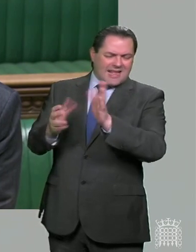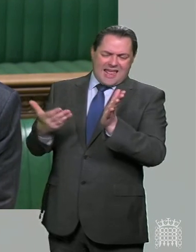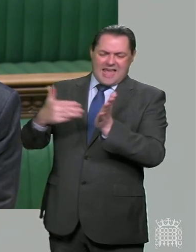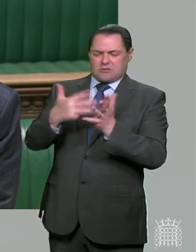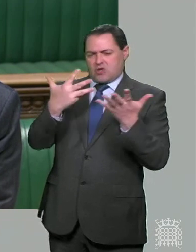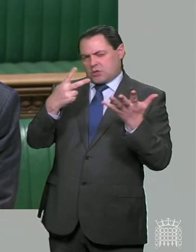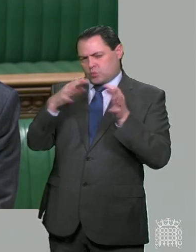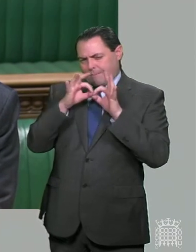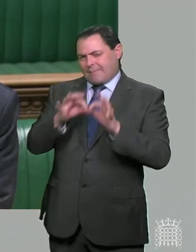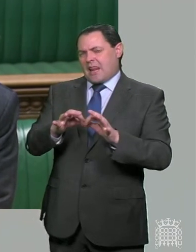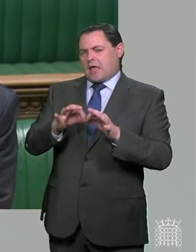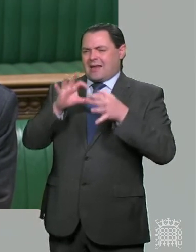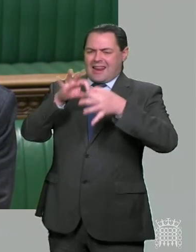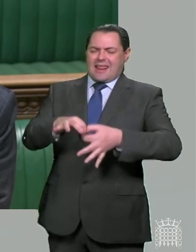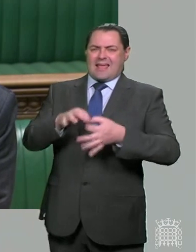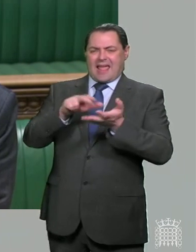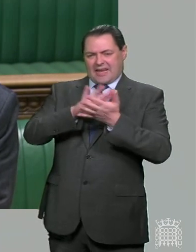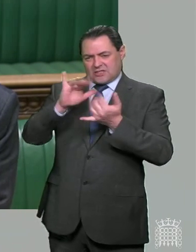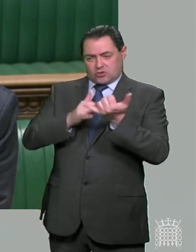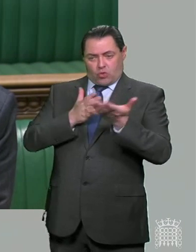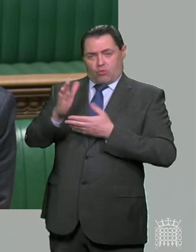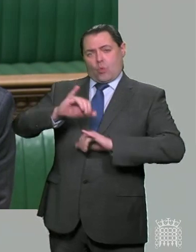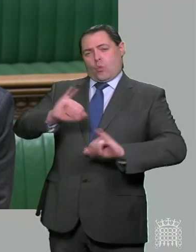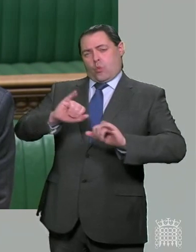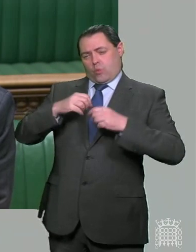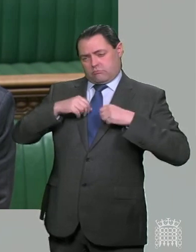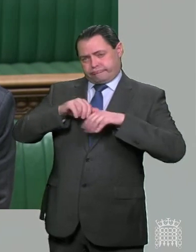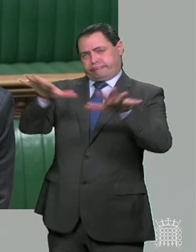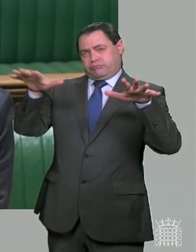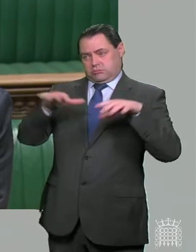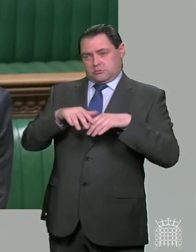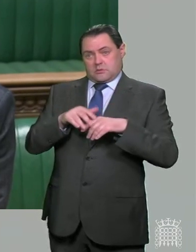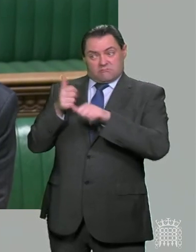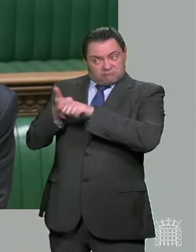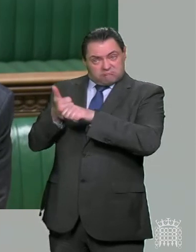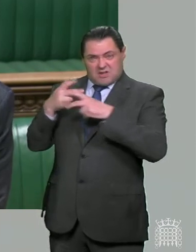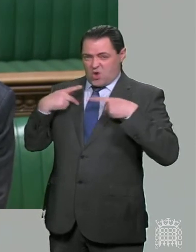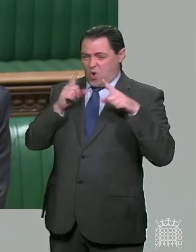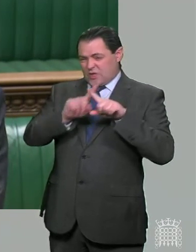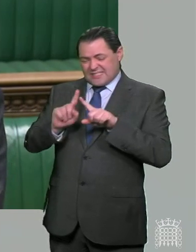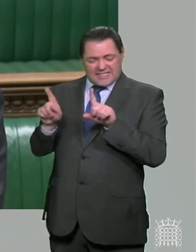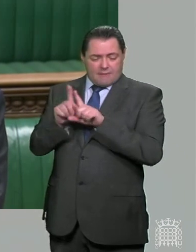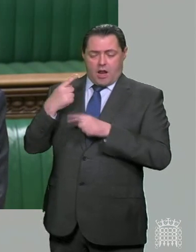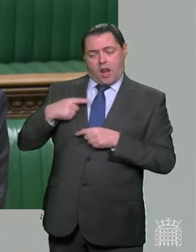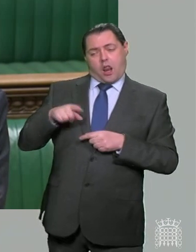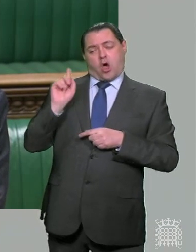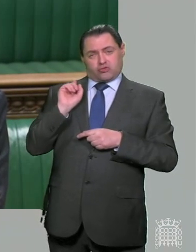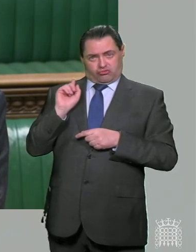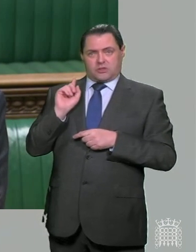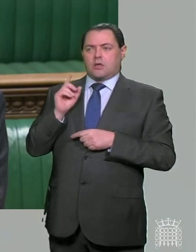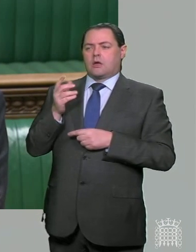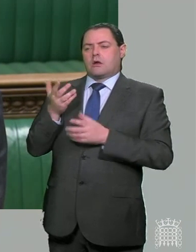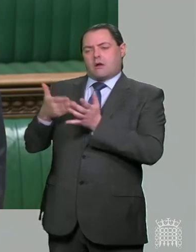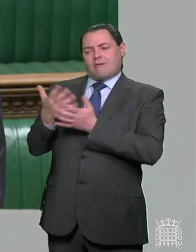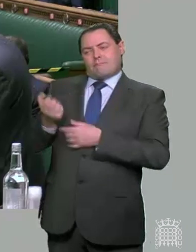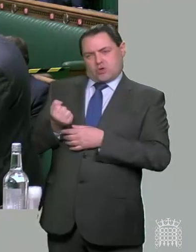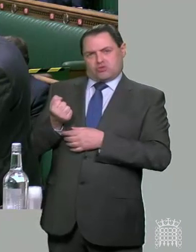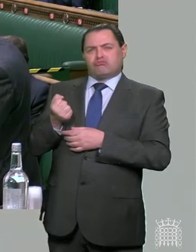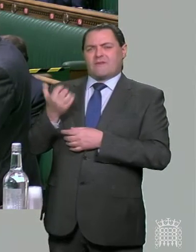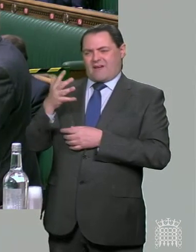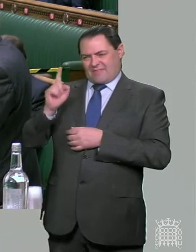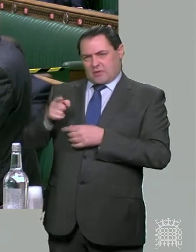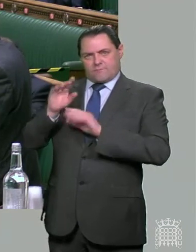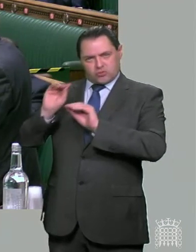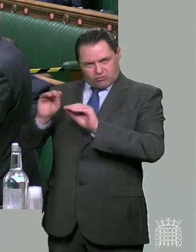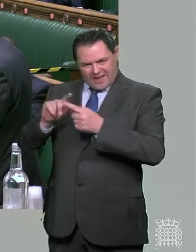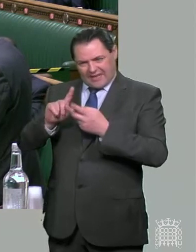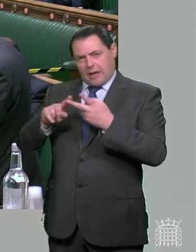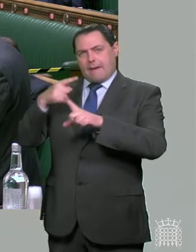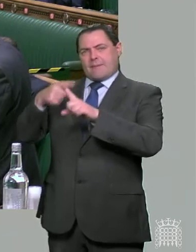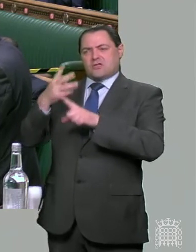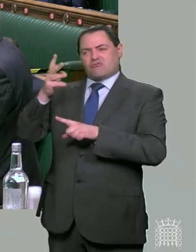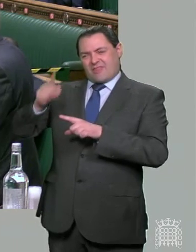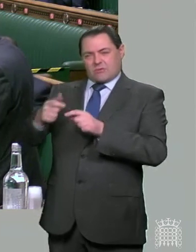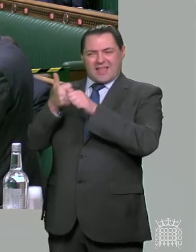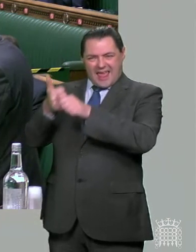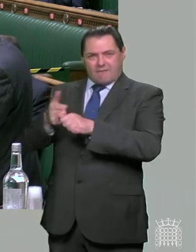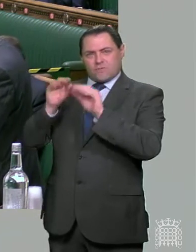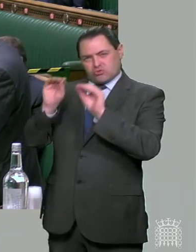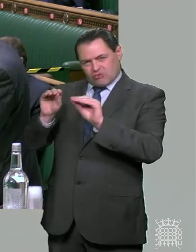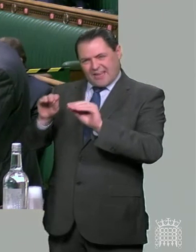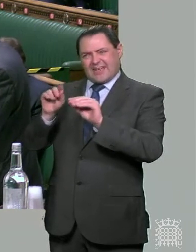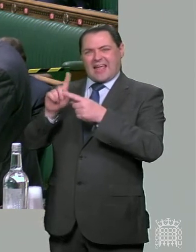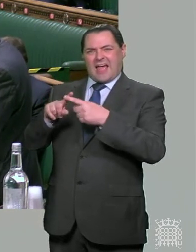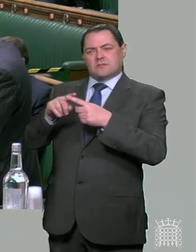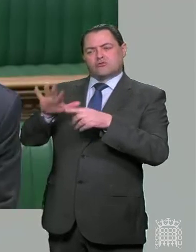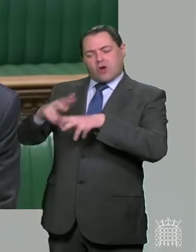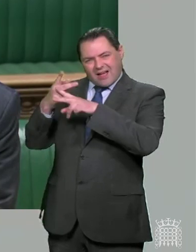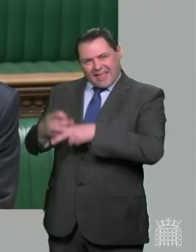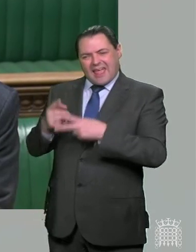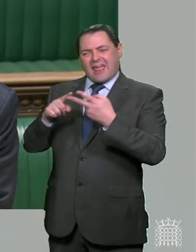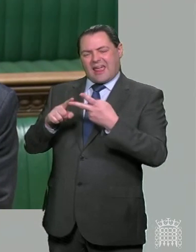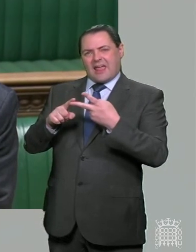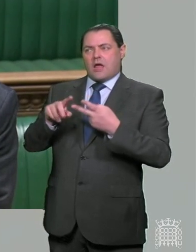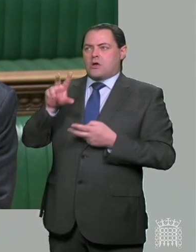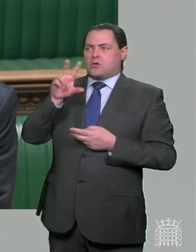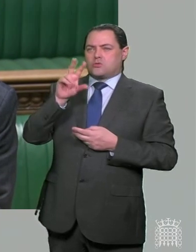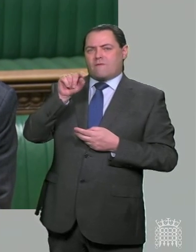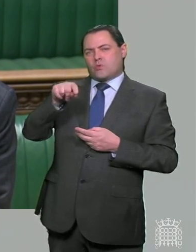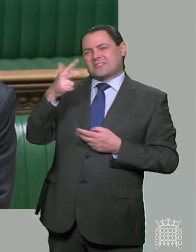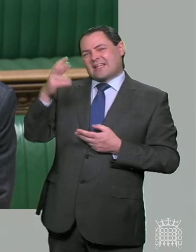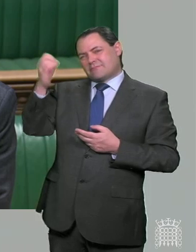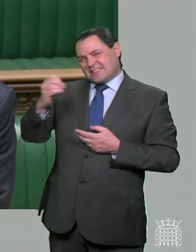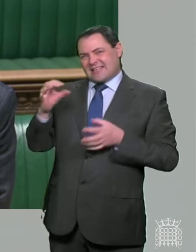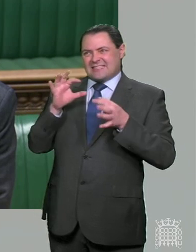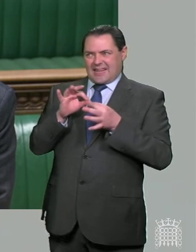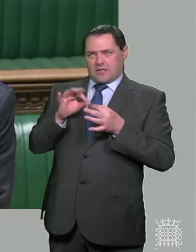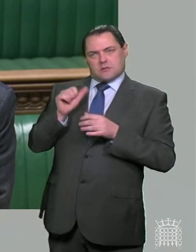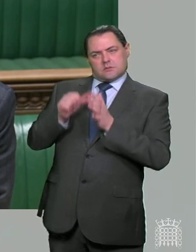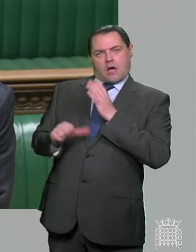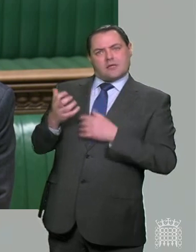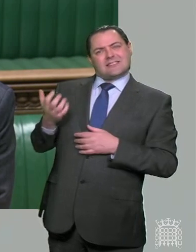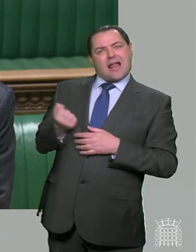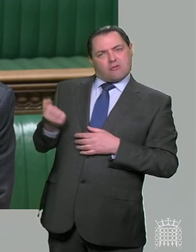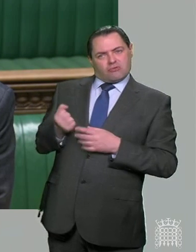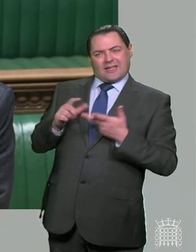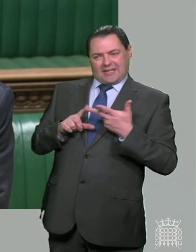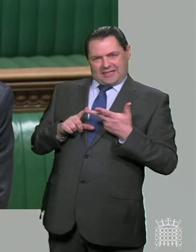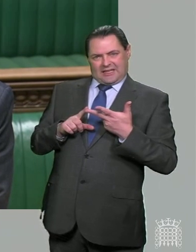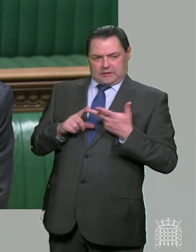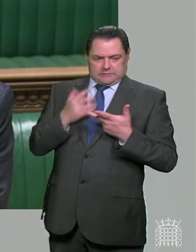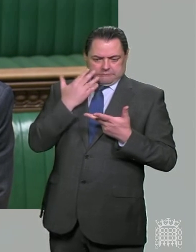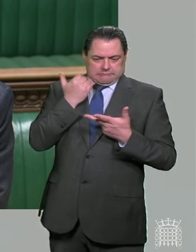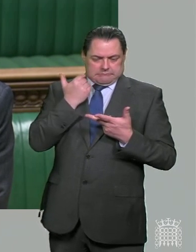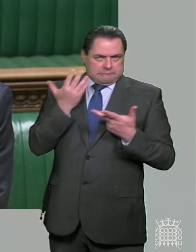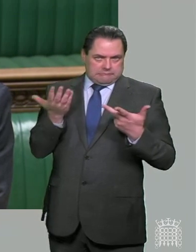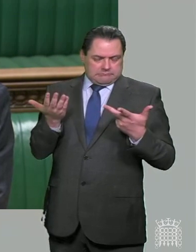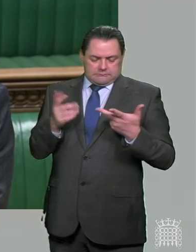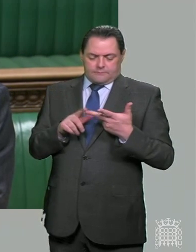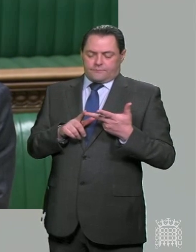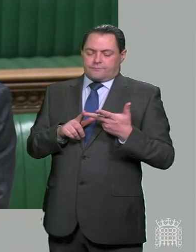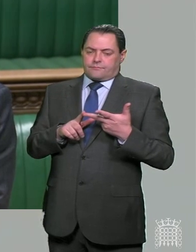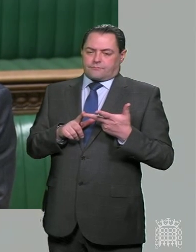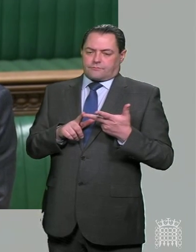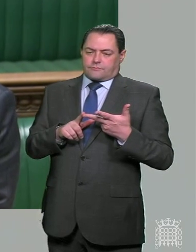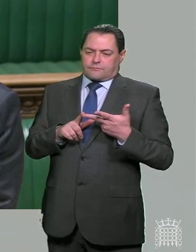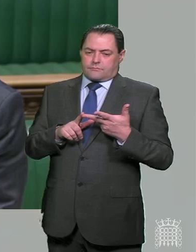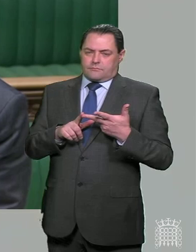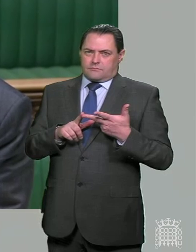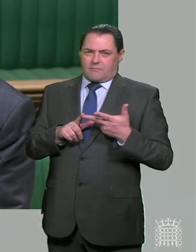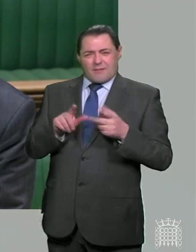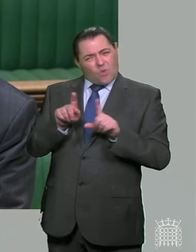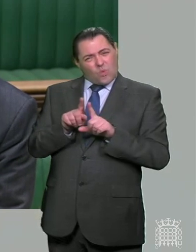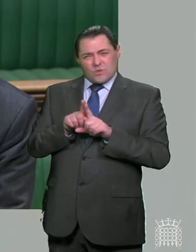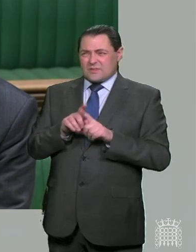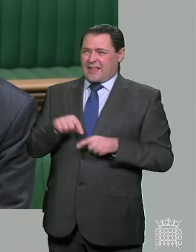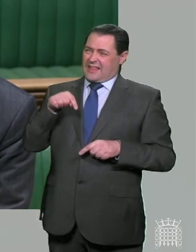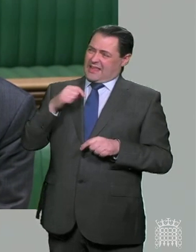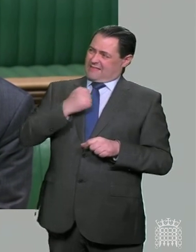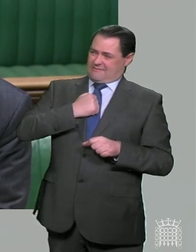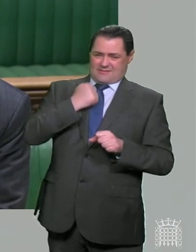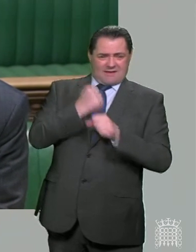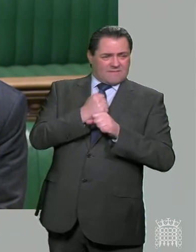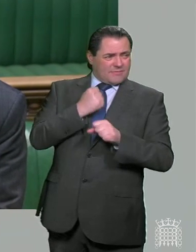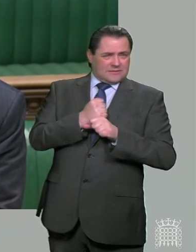To help nurses, as the right honourable and learned Gentleman knows, we put in, last year, the bursary of £5,000, plus the £3,000 on top to help with training and the costs of childcare; and in the past couple of years, a 12.8% increase on the starting salary.